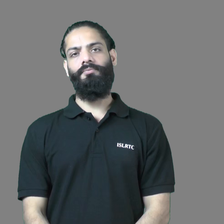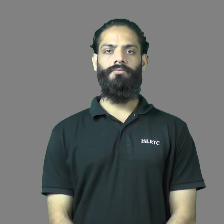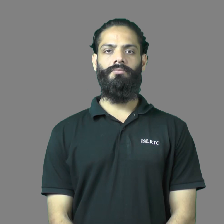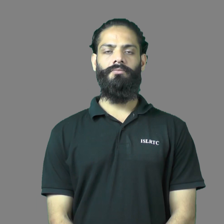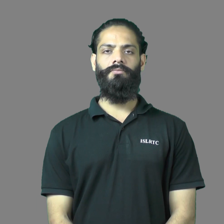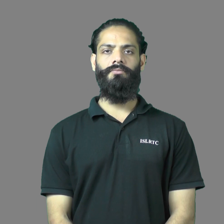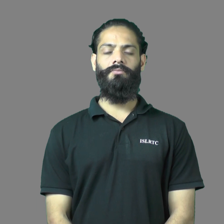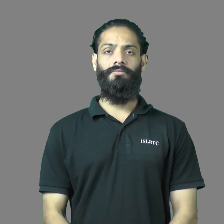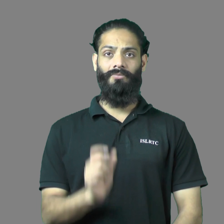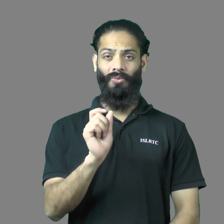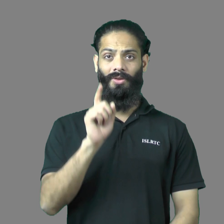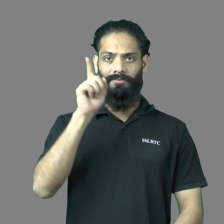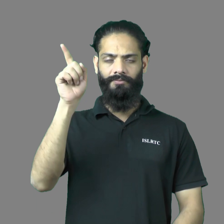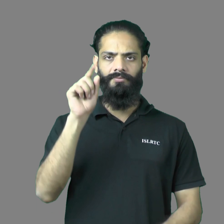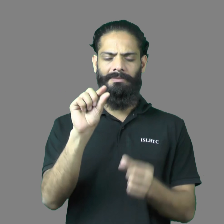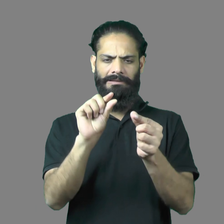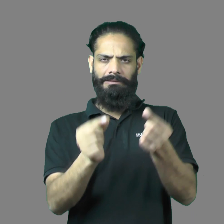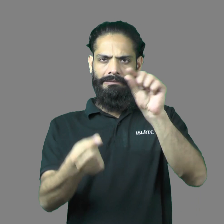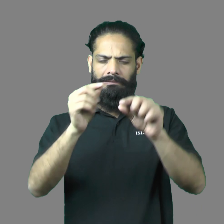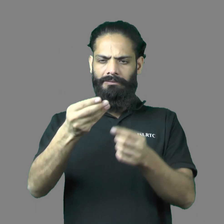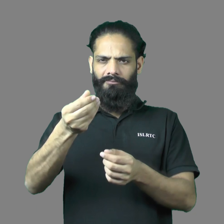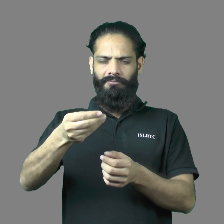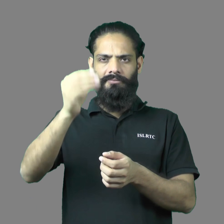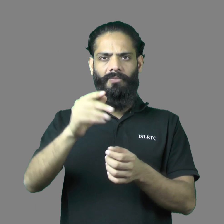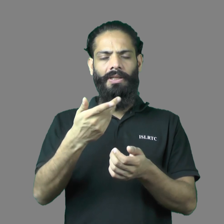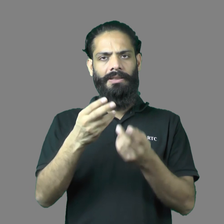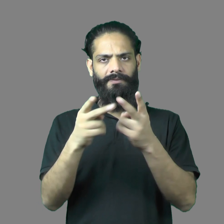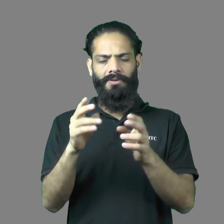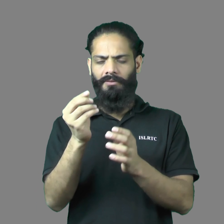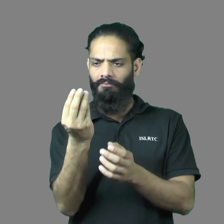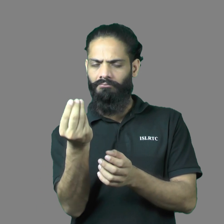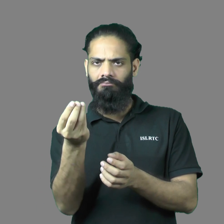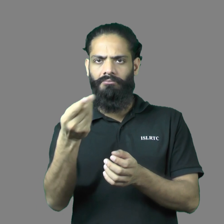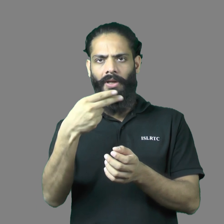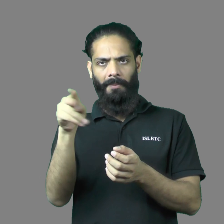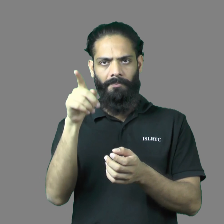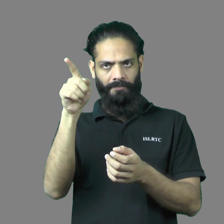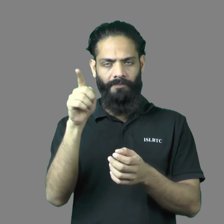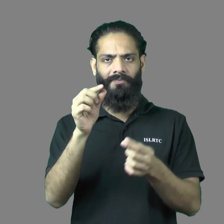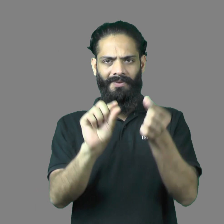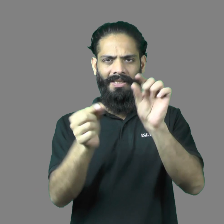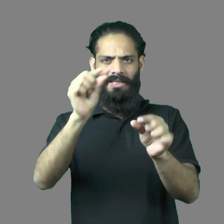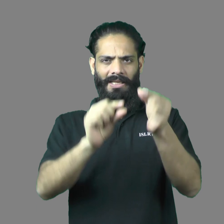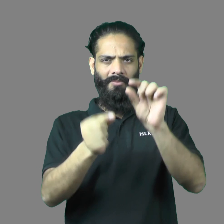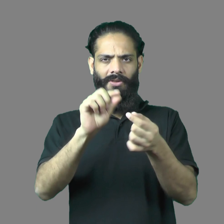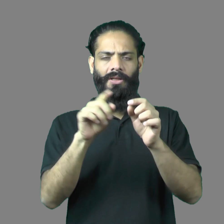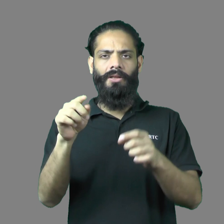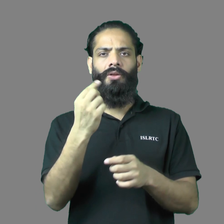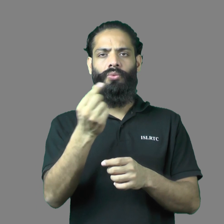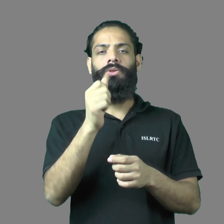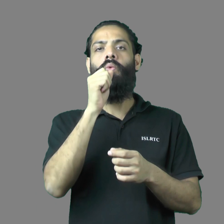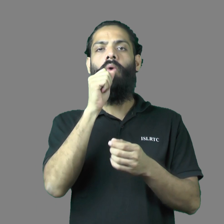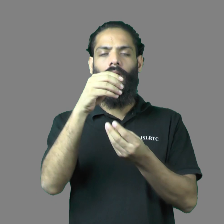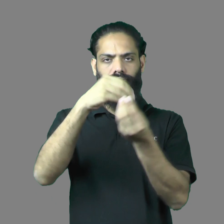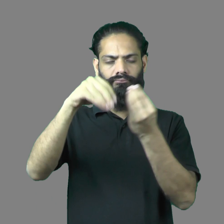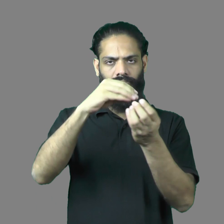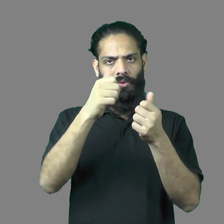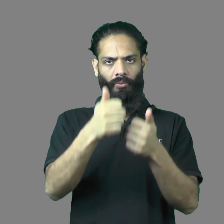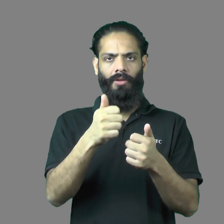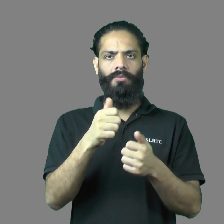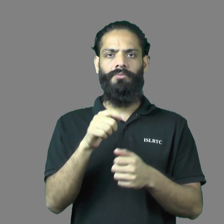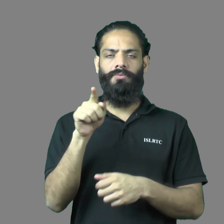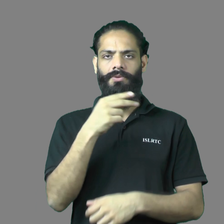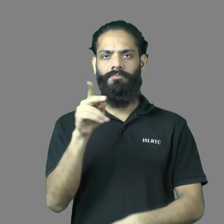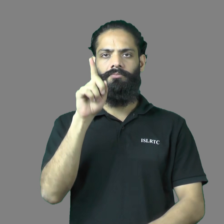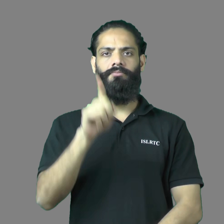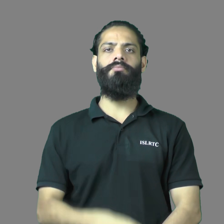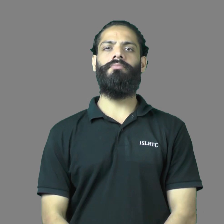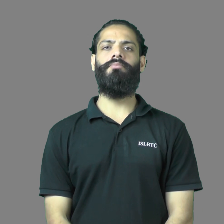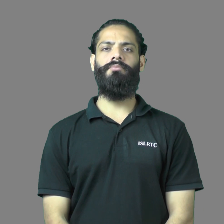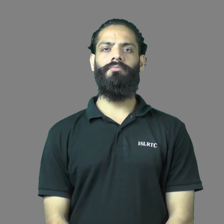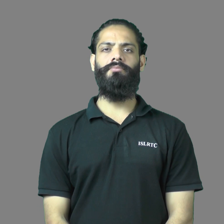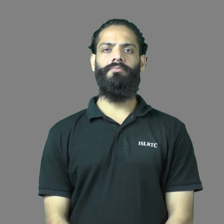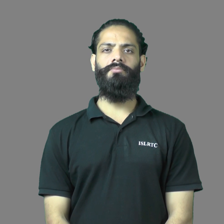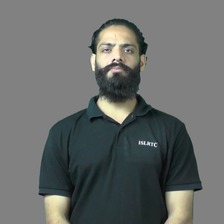Alkalis